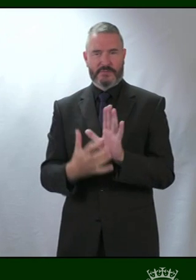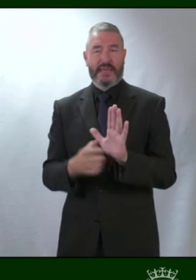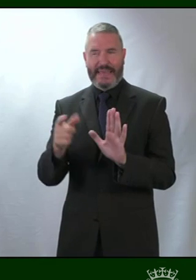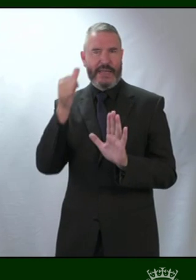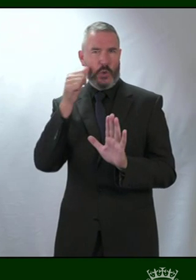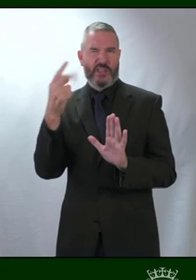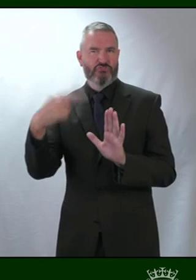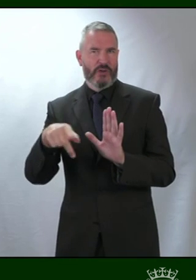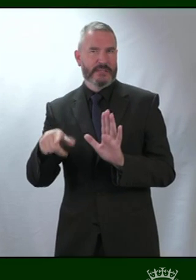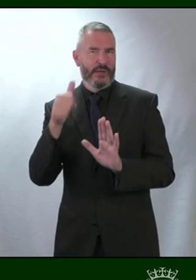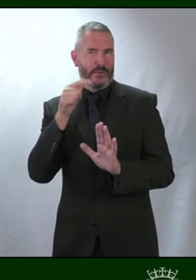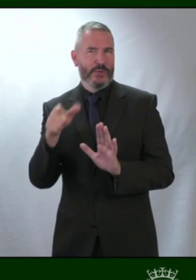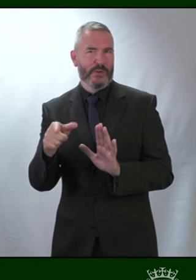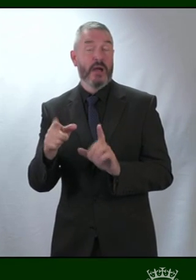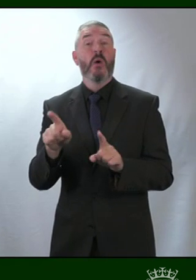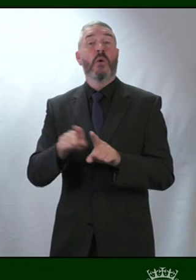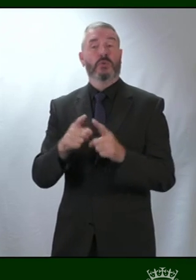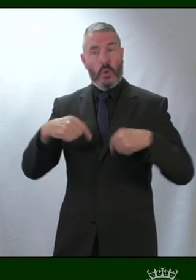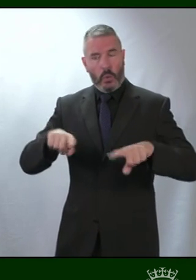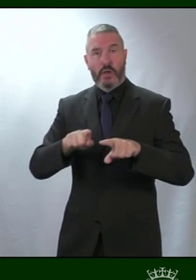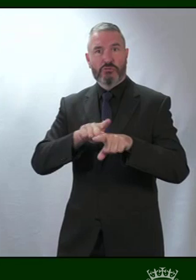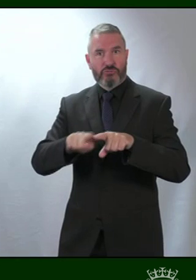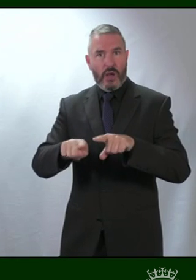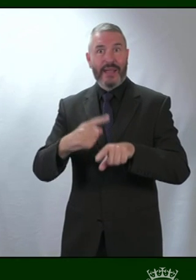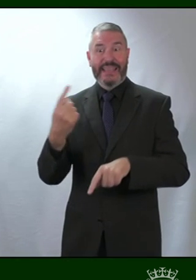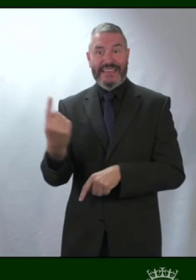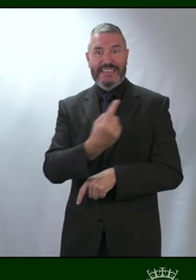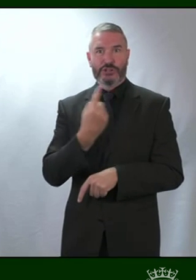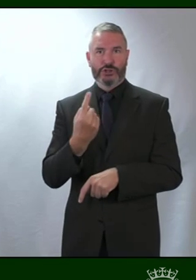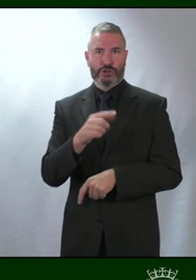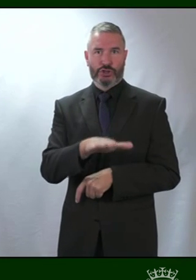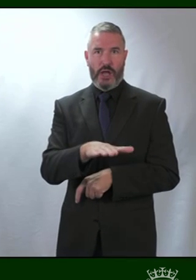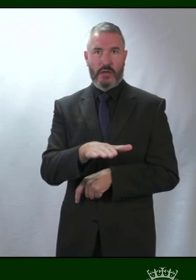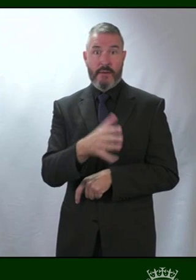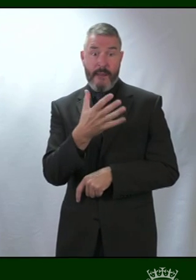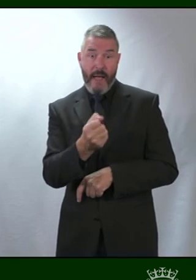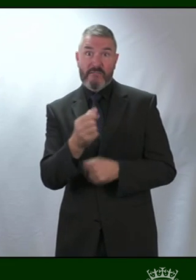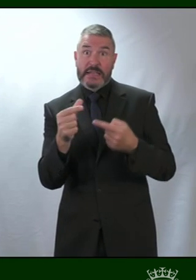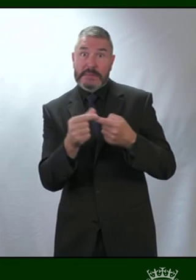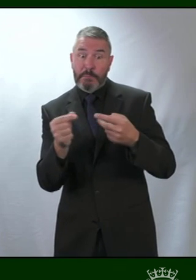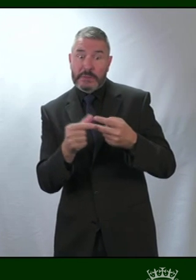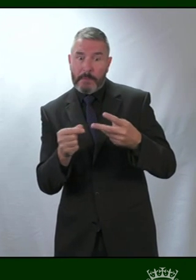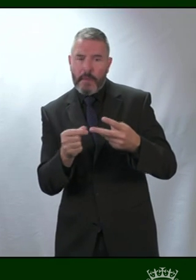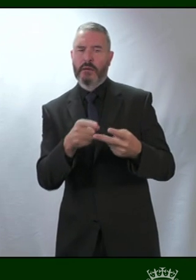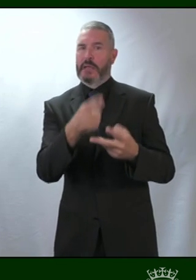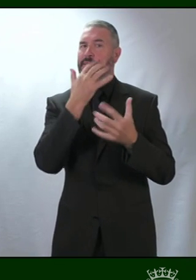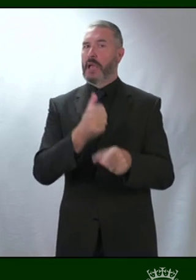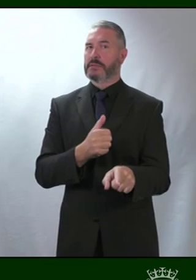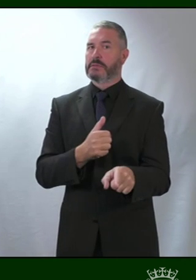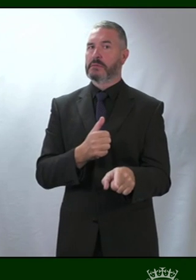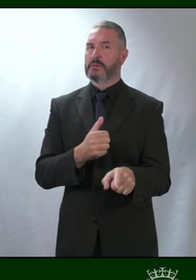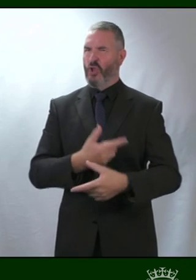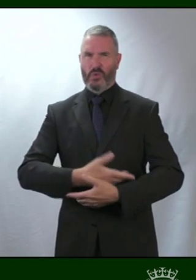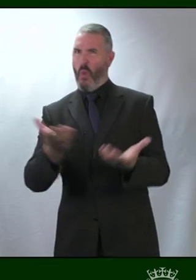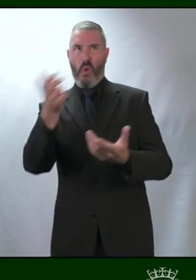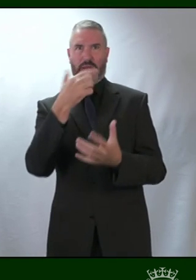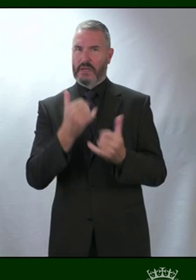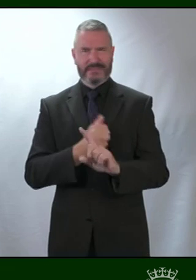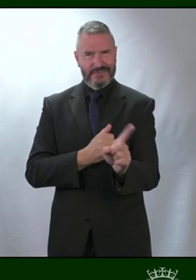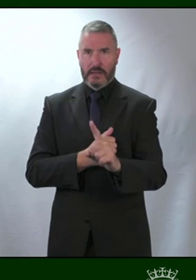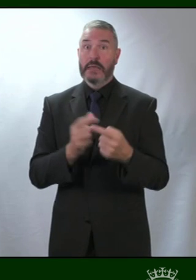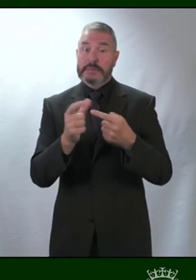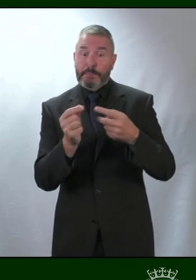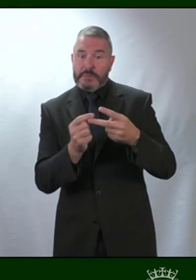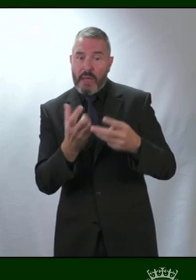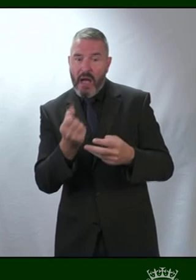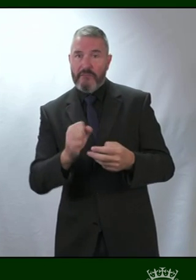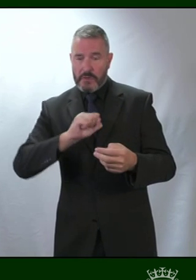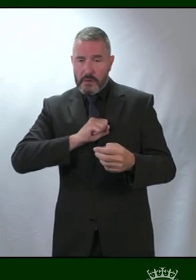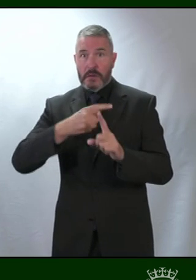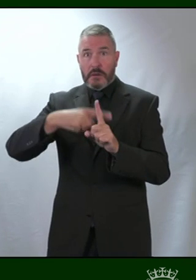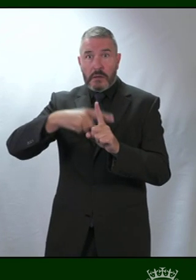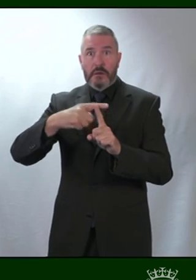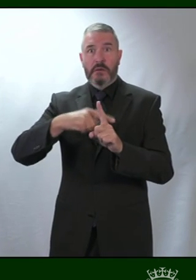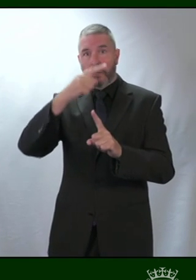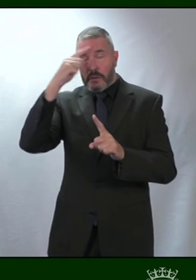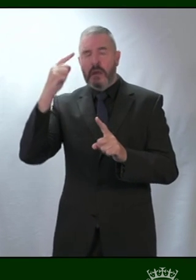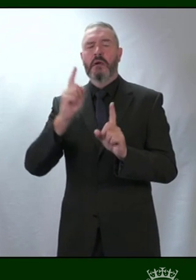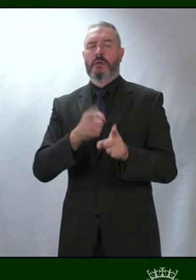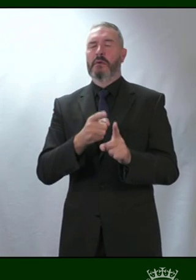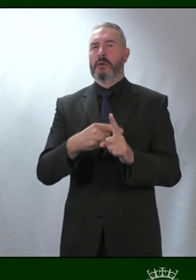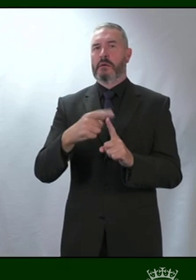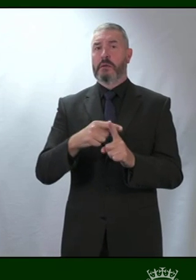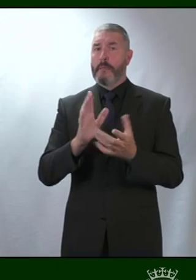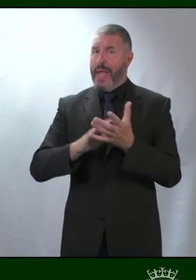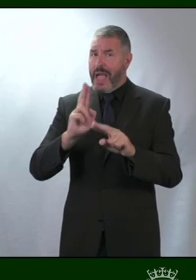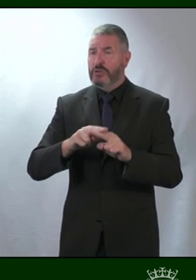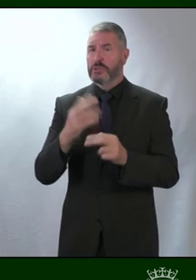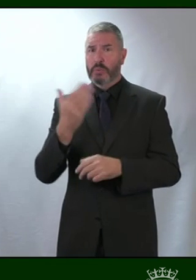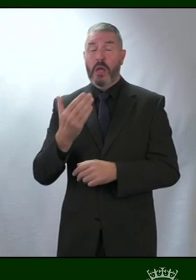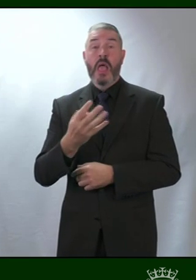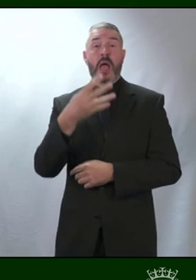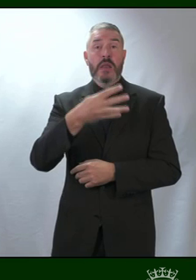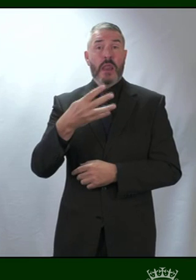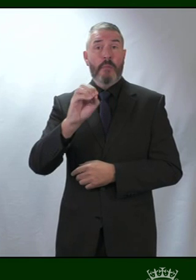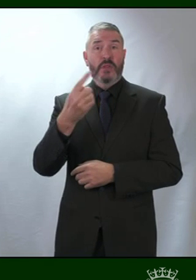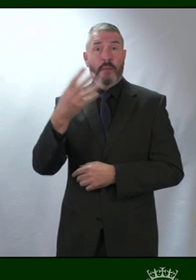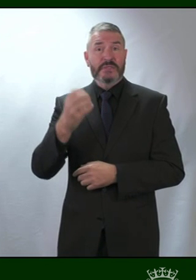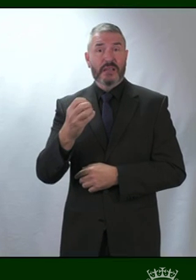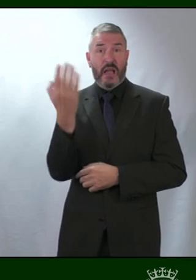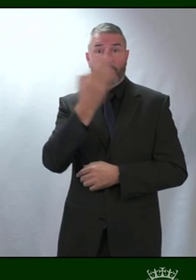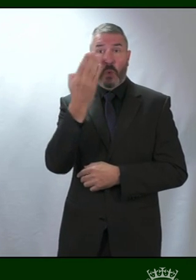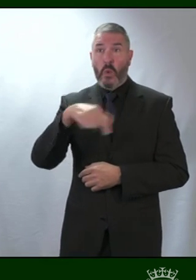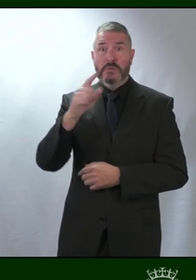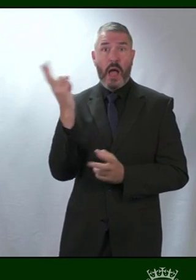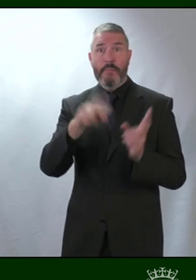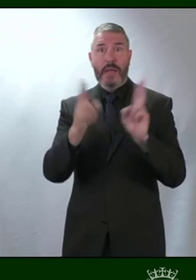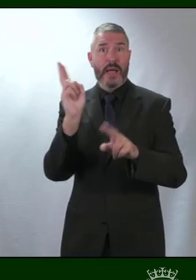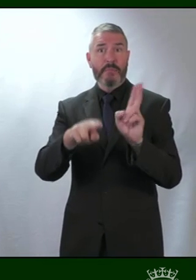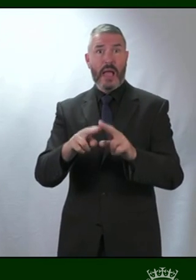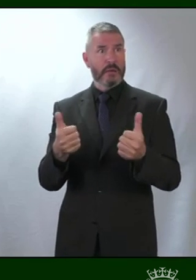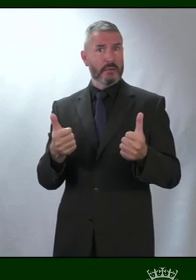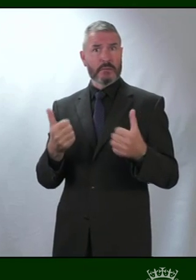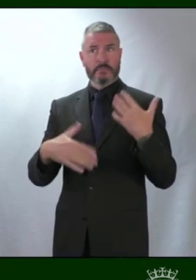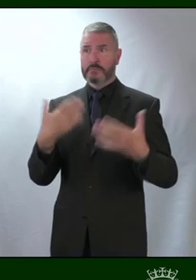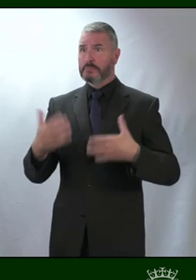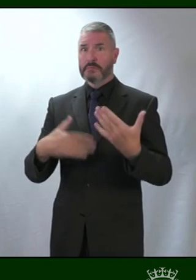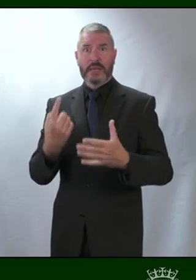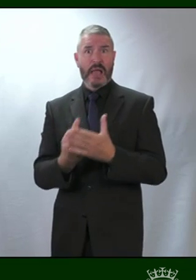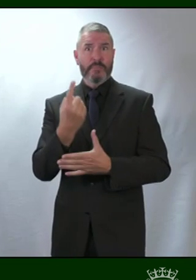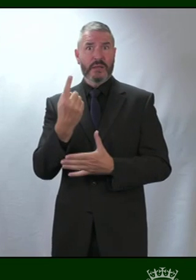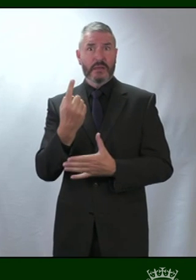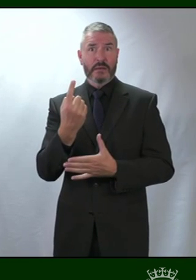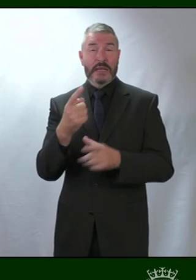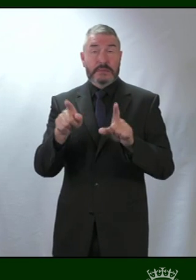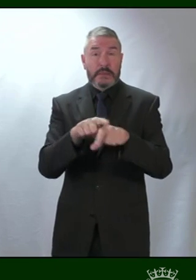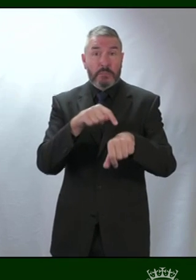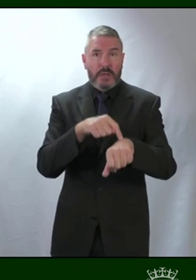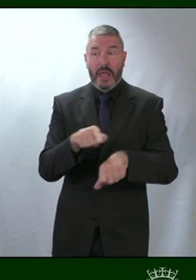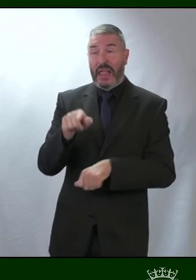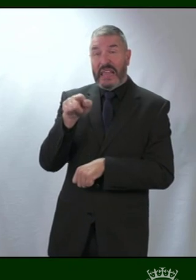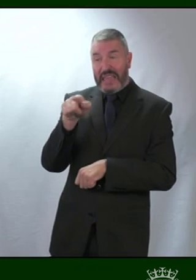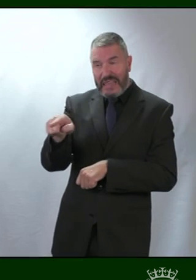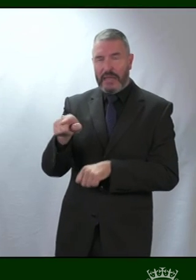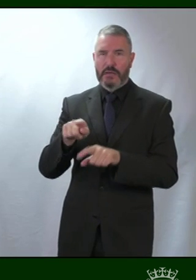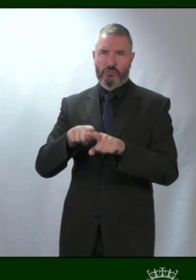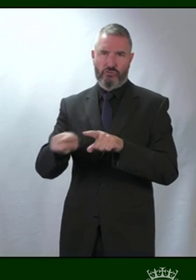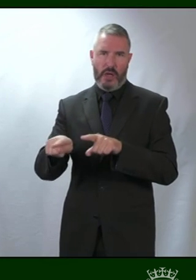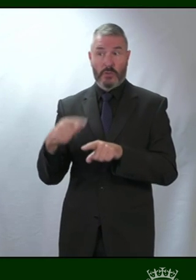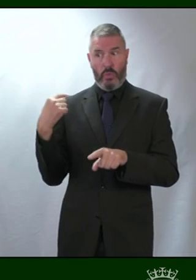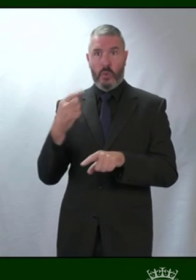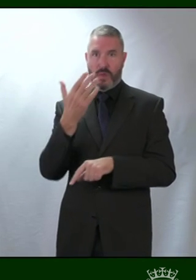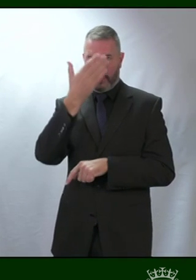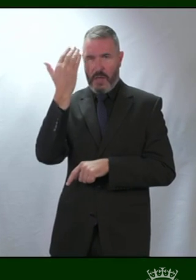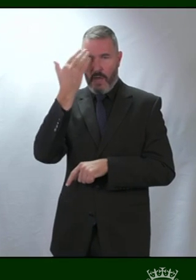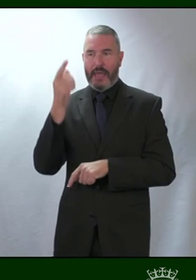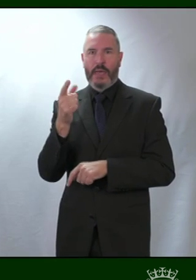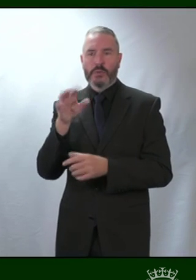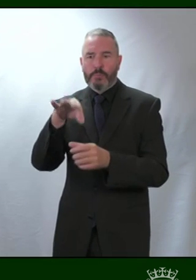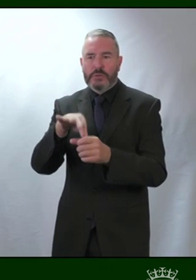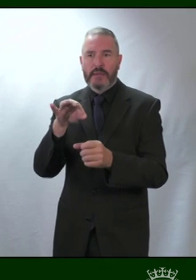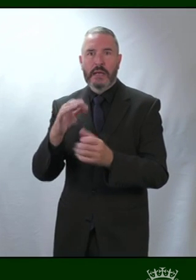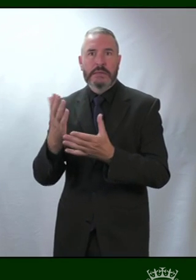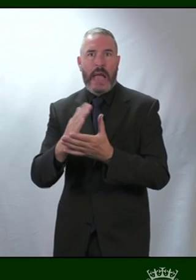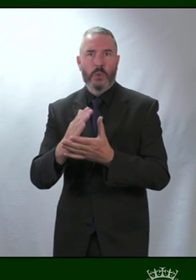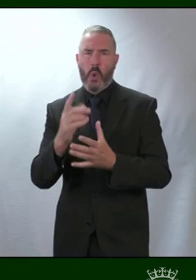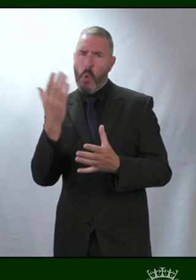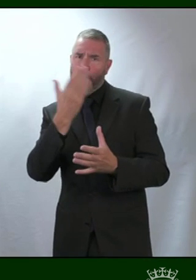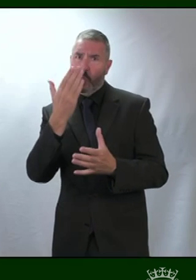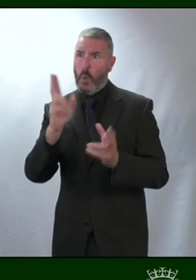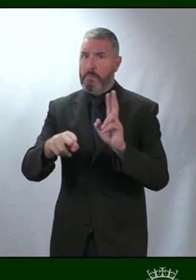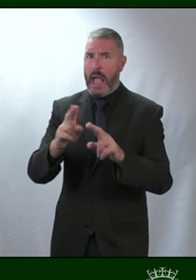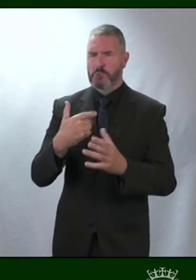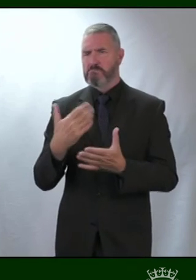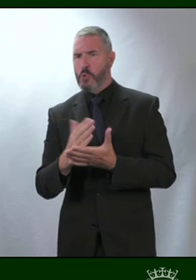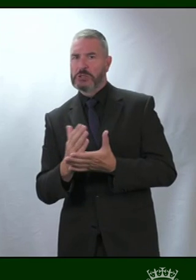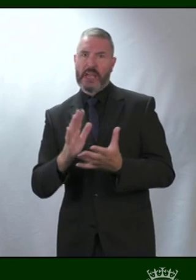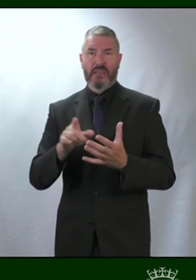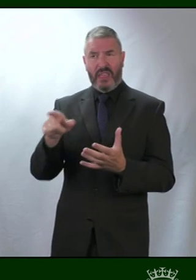But he also knows that we are doing our level best to get every child who has symptoms a test, and further that, thanks to the efforts of teachers in this country and of parents and pupils, 99.9% of our schools are now back, in spite of all his attempts throughout the summer to sow doubt on the idea that schools were safe.